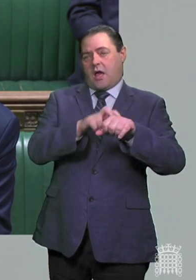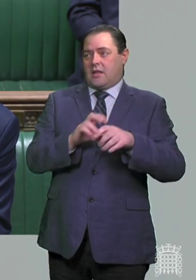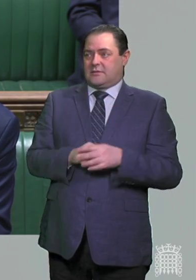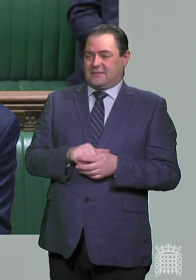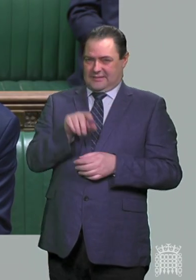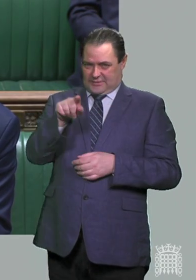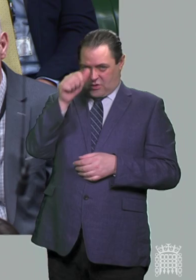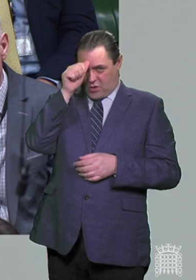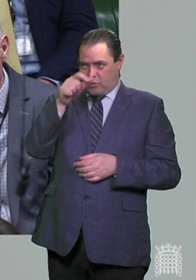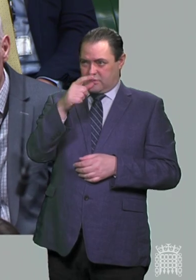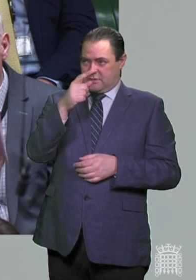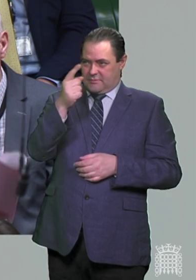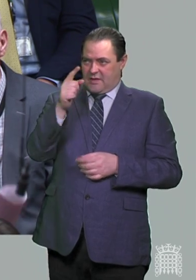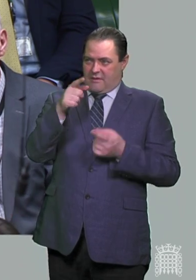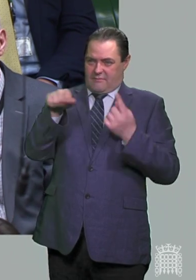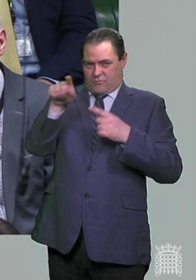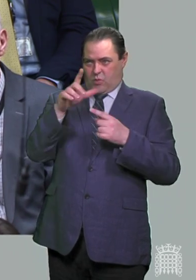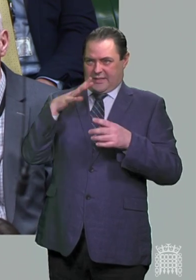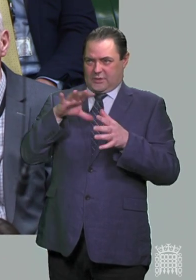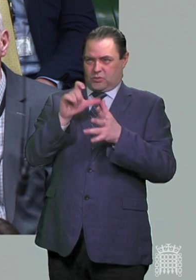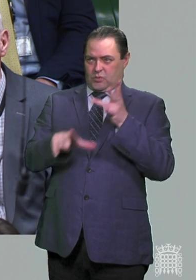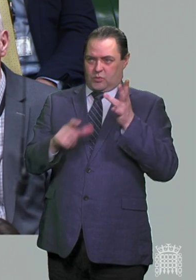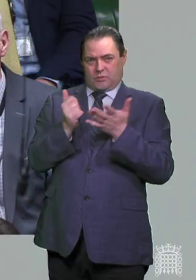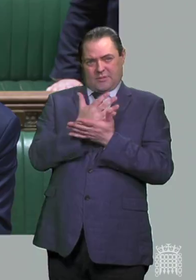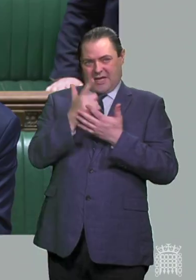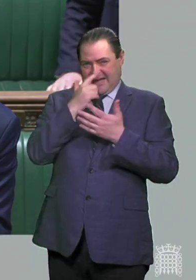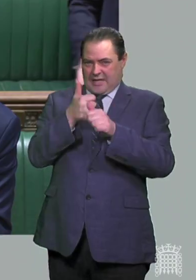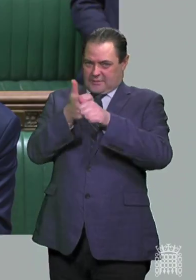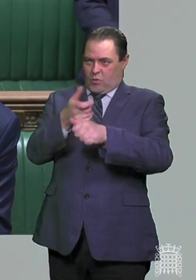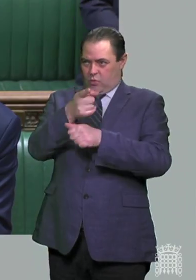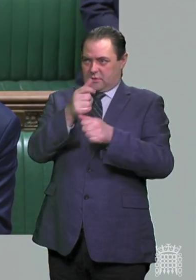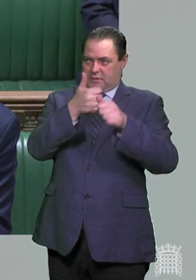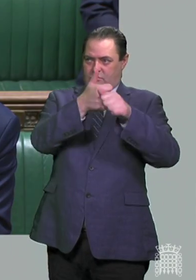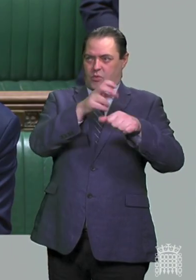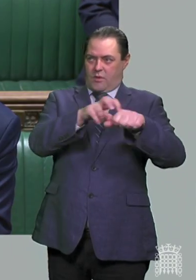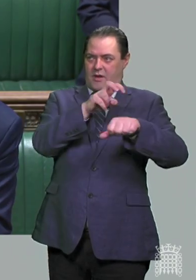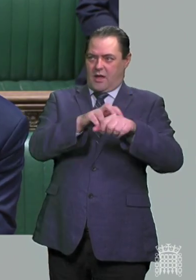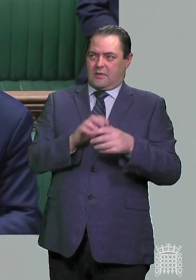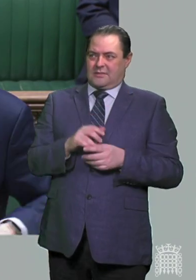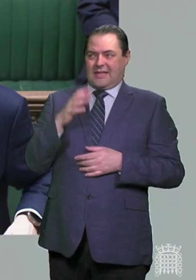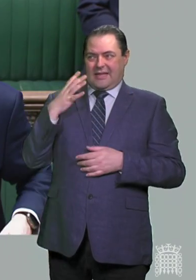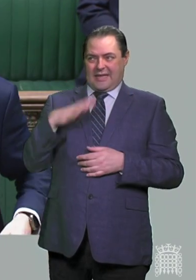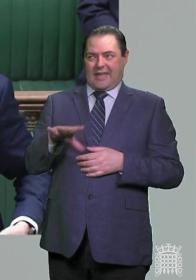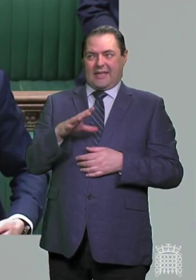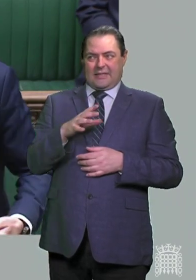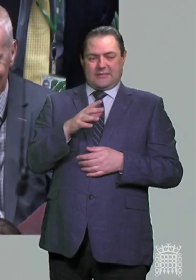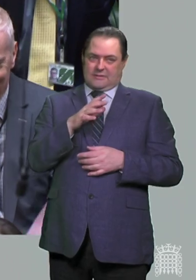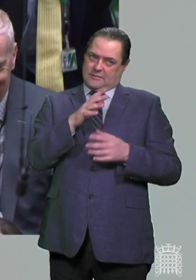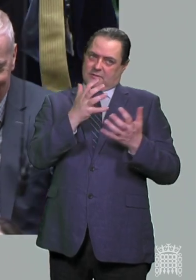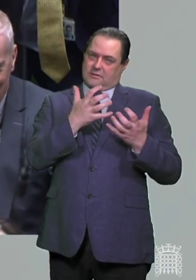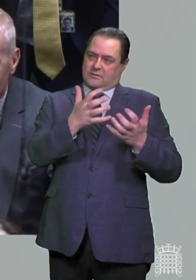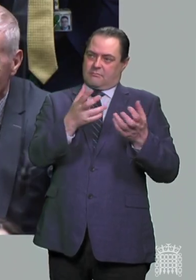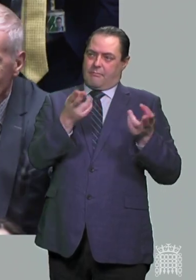He knows exactly what he and his colleagues need to do to help me to serve him and serve Northern Ireland: restore the devolved institutions.